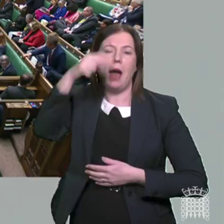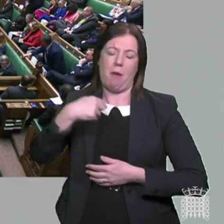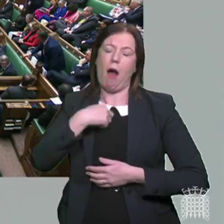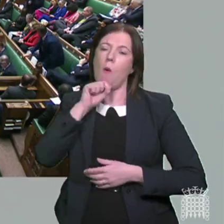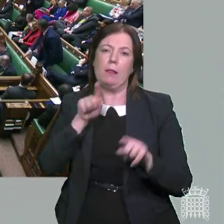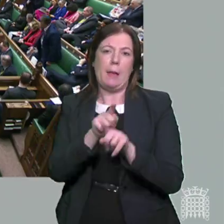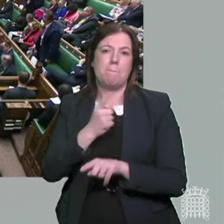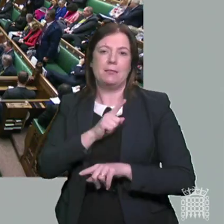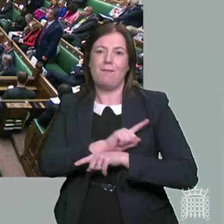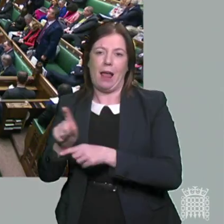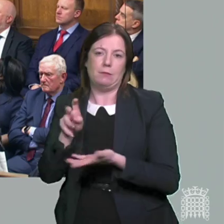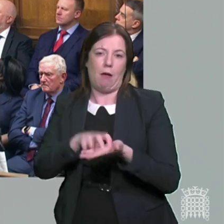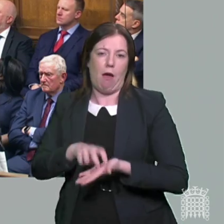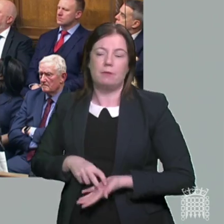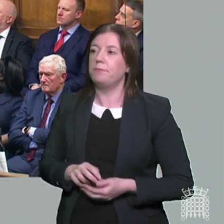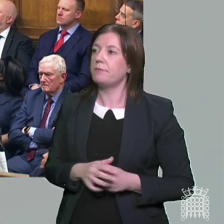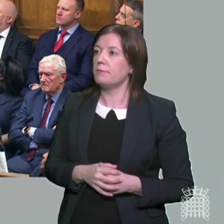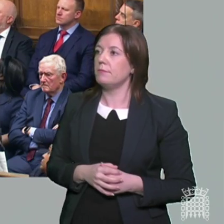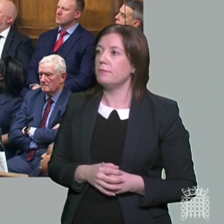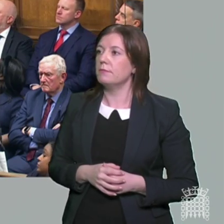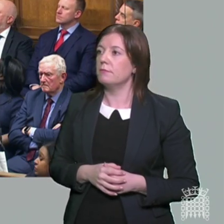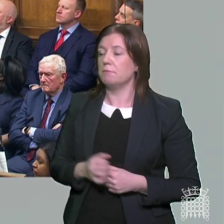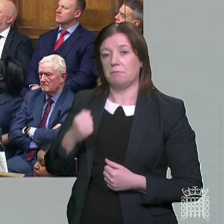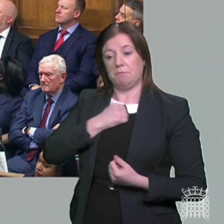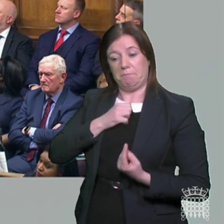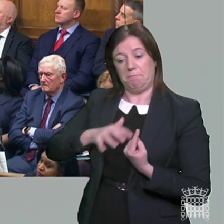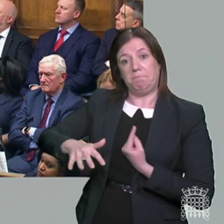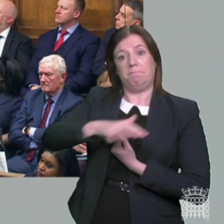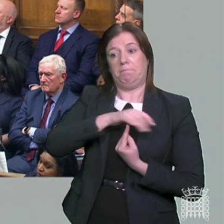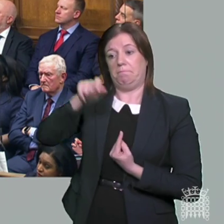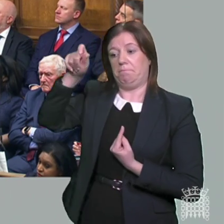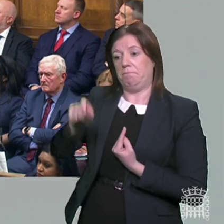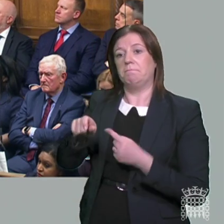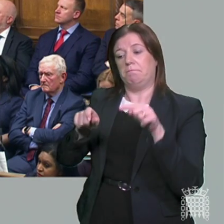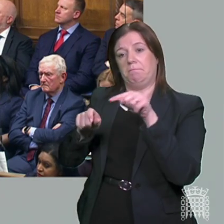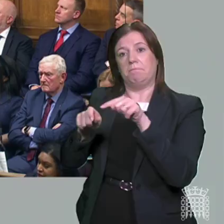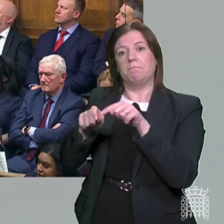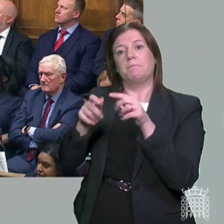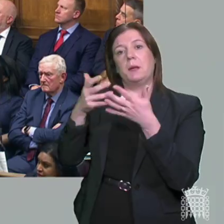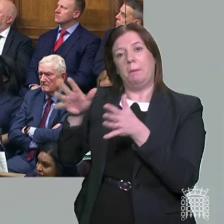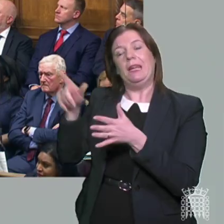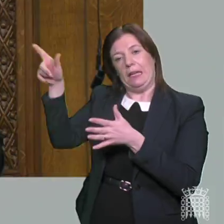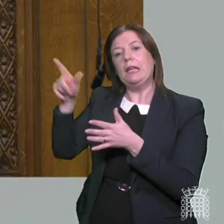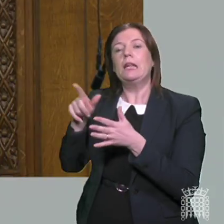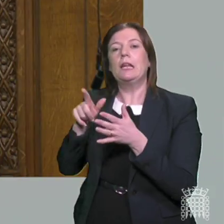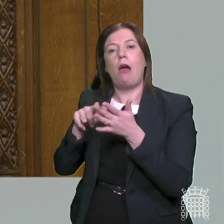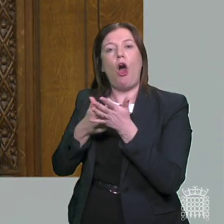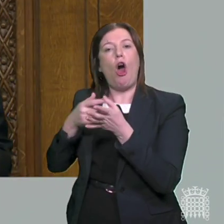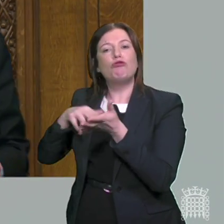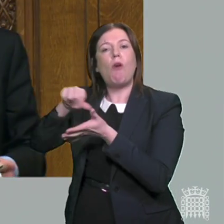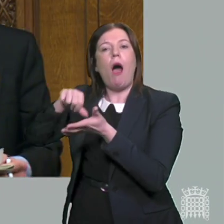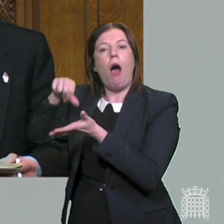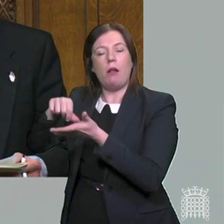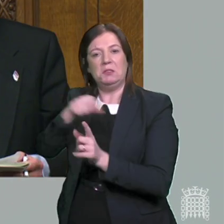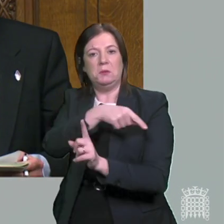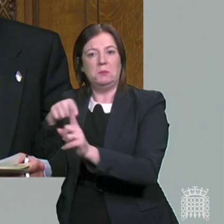A week ago my constituent Alireza Akbari was executed by order of the regime in Iran.